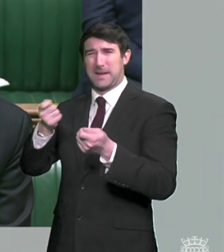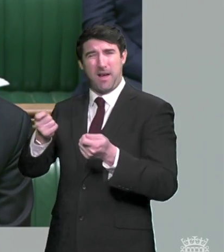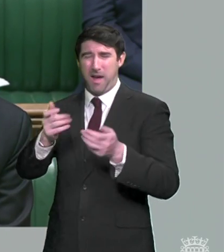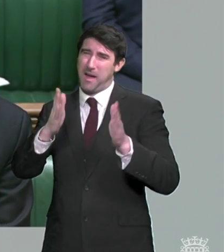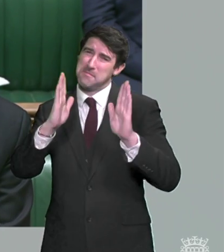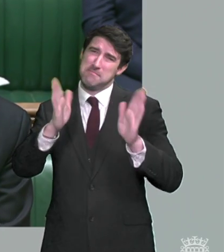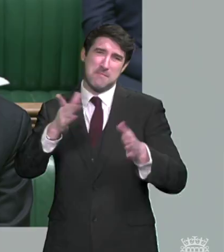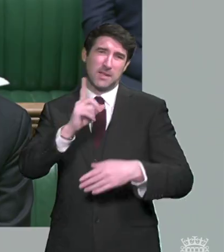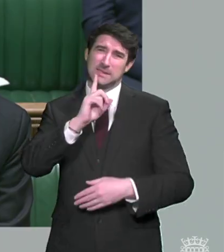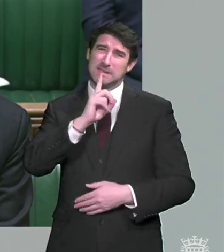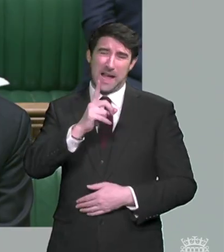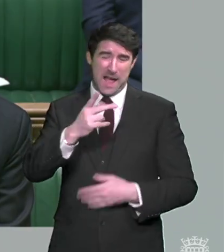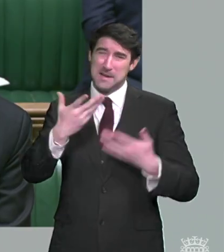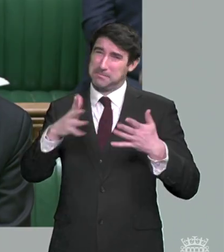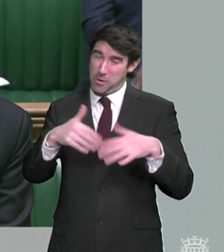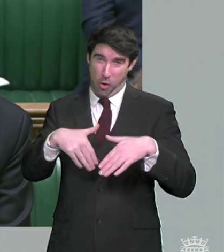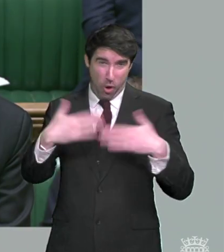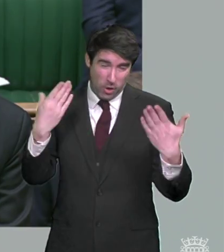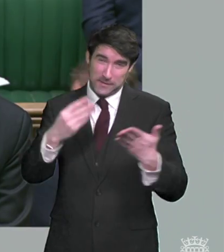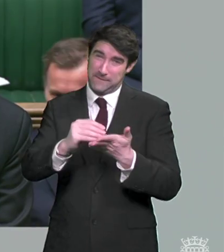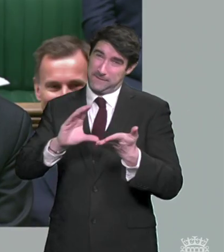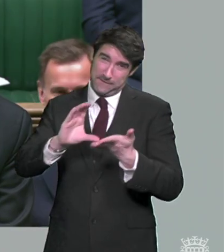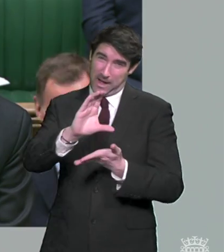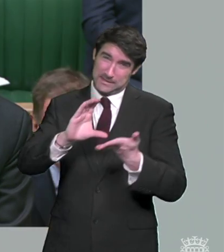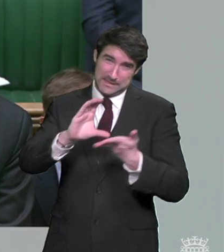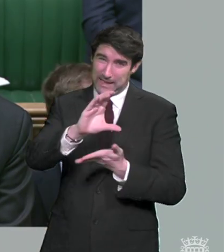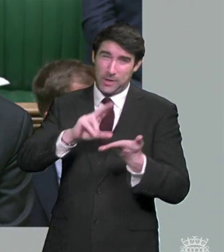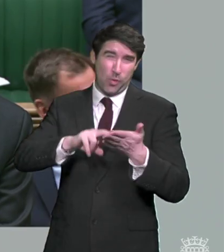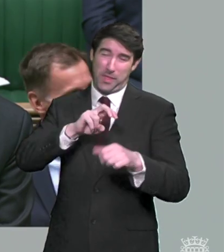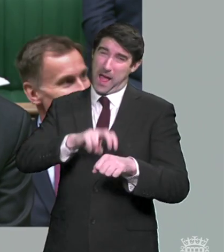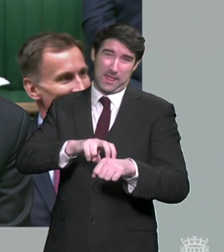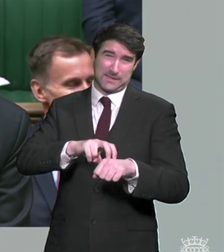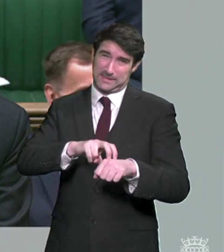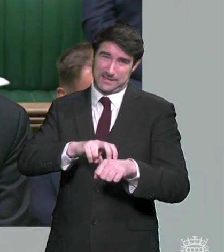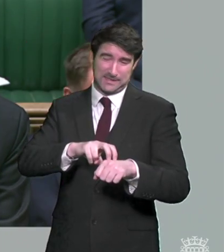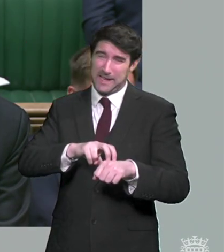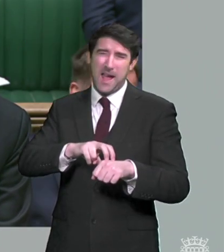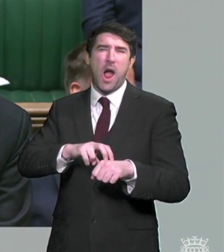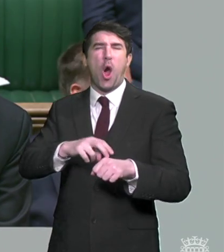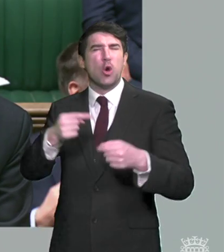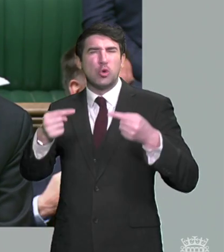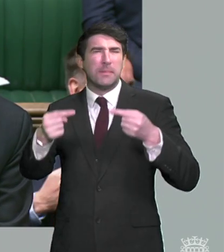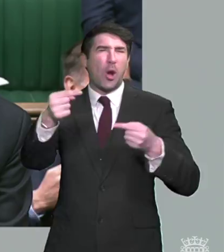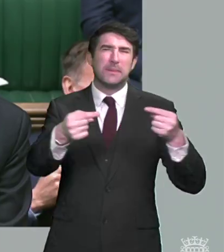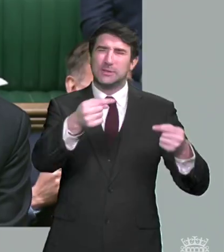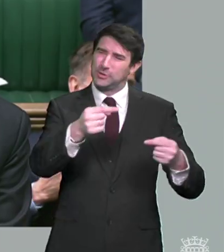The idea that there is any kind of pitting of communities against one another is really quite ridiculous.